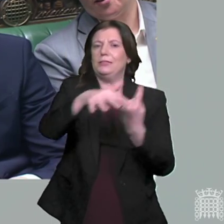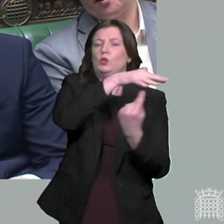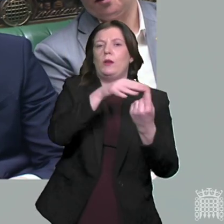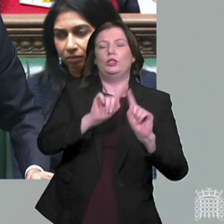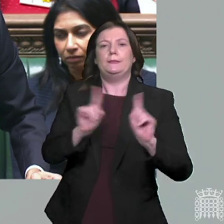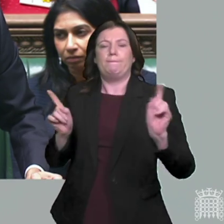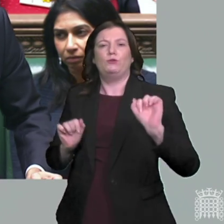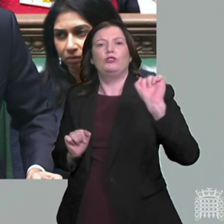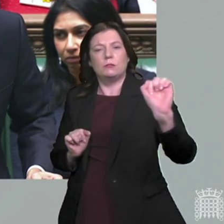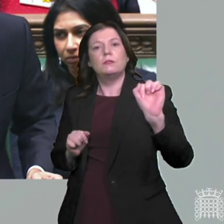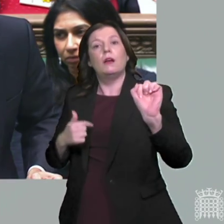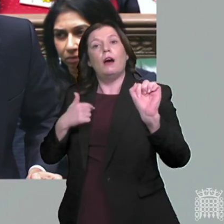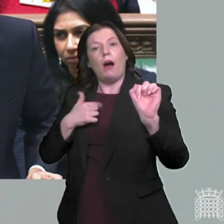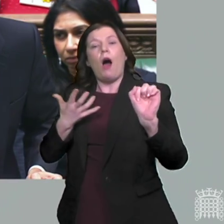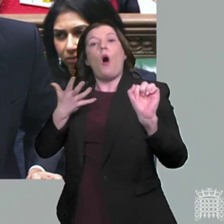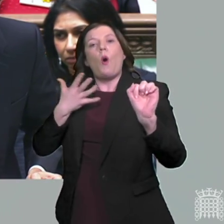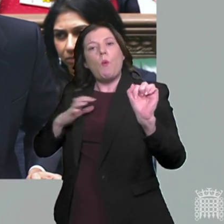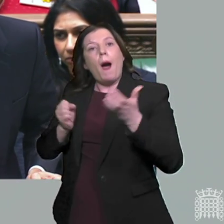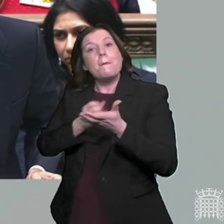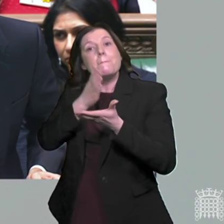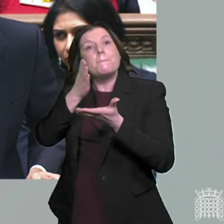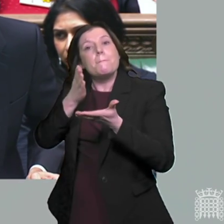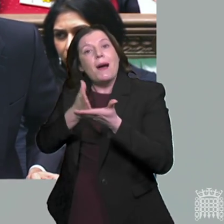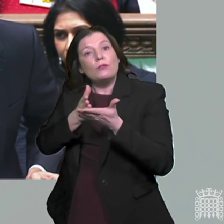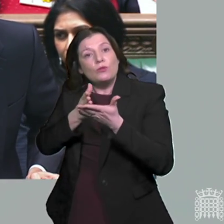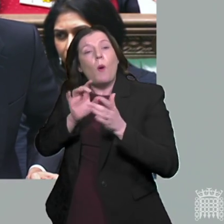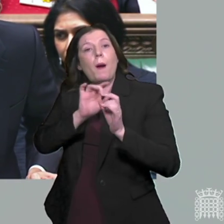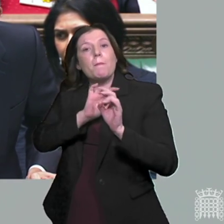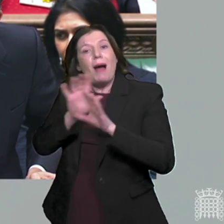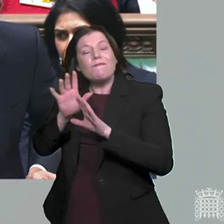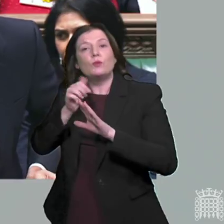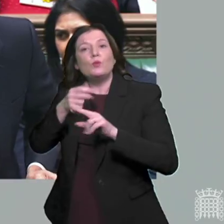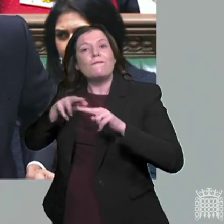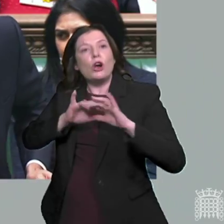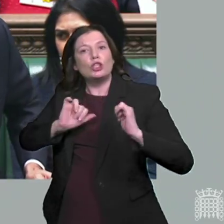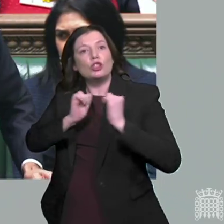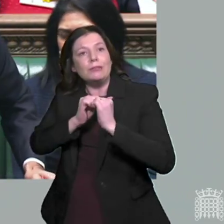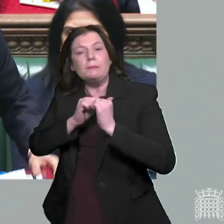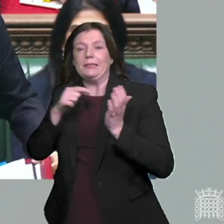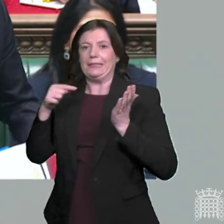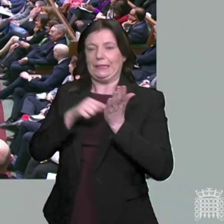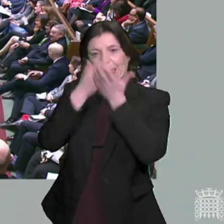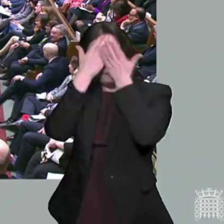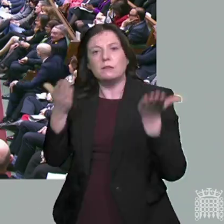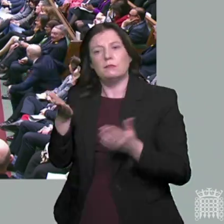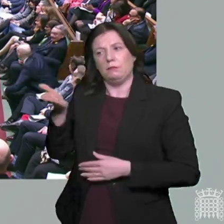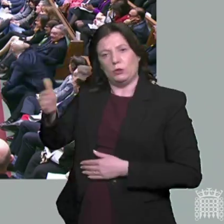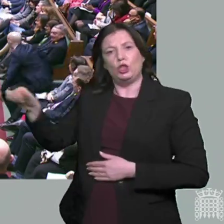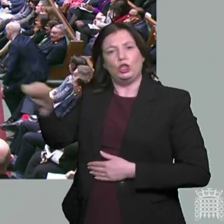What we are trying to do is restore the balance inherent in the Belfast/Good Friday agreement, and he would do well to acknowledge that.